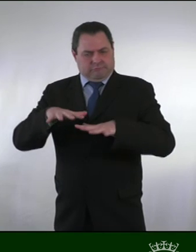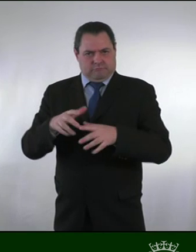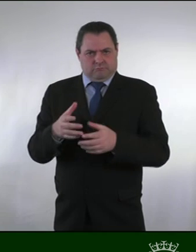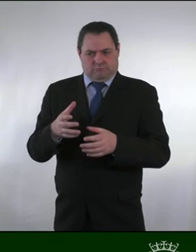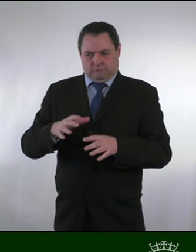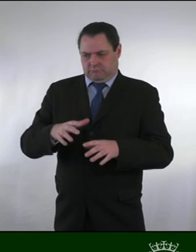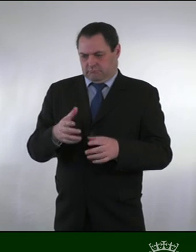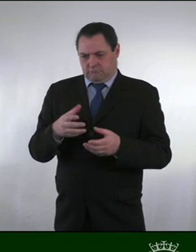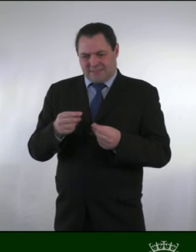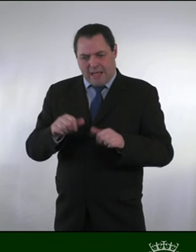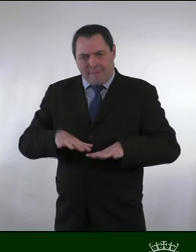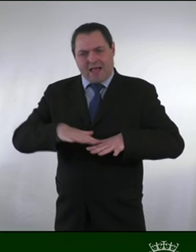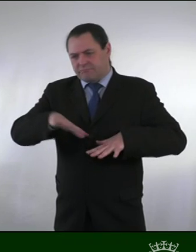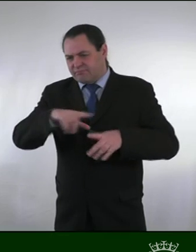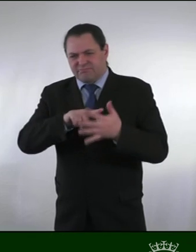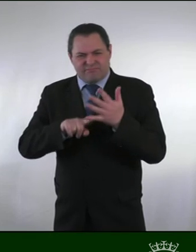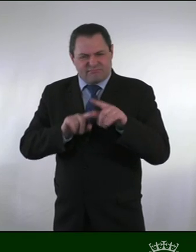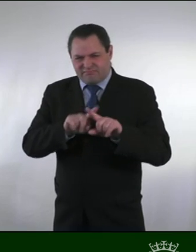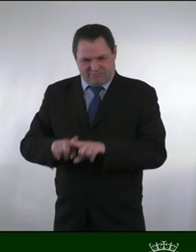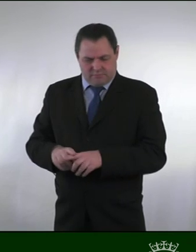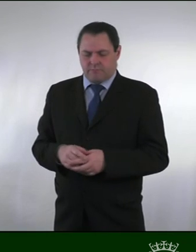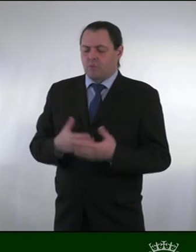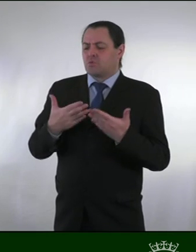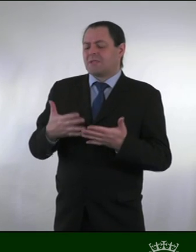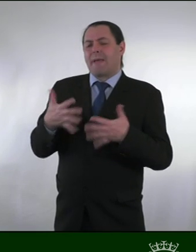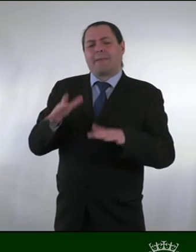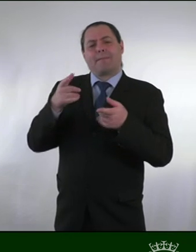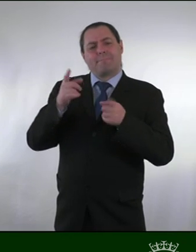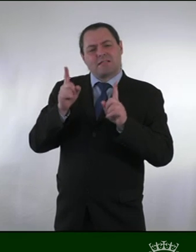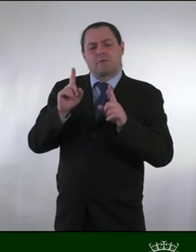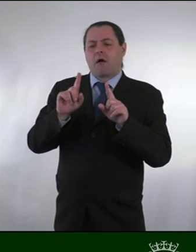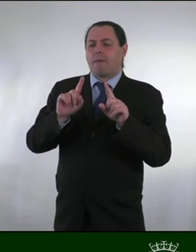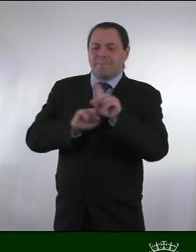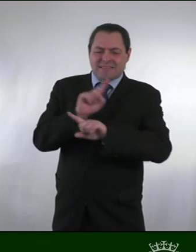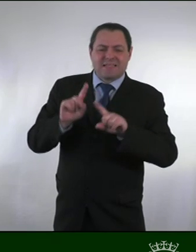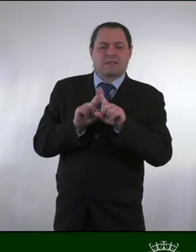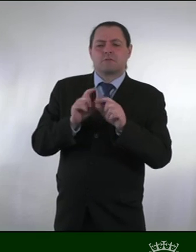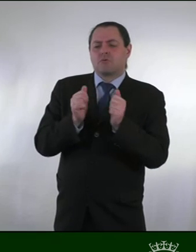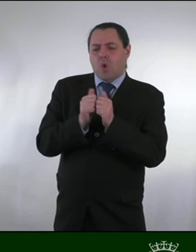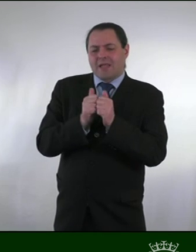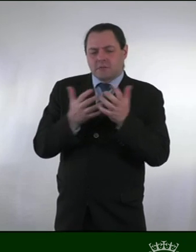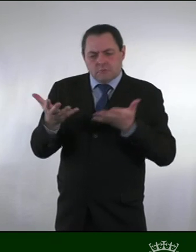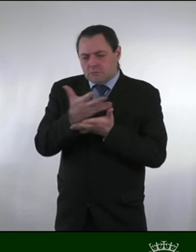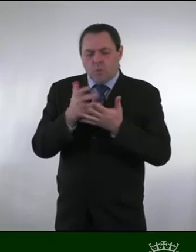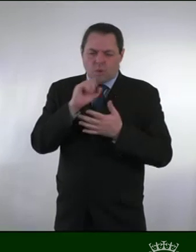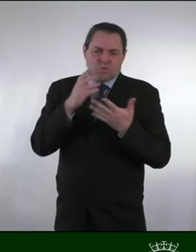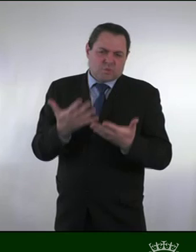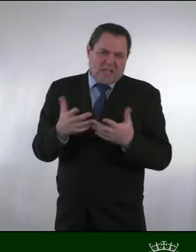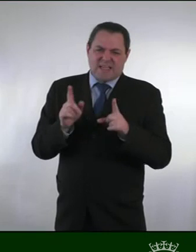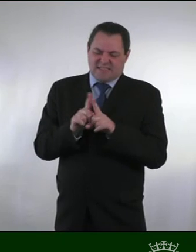This morning I had meetings with ministerial colleagues and others, and in addition to my duties in this House, I will have further such meetings later today.